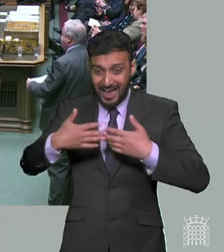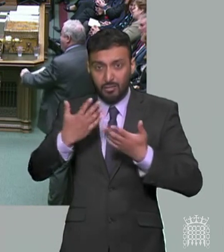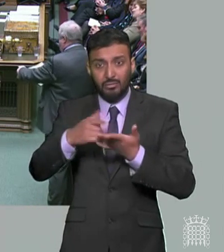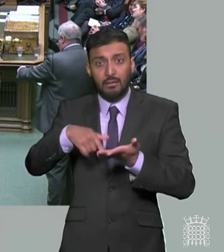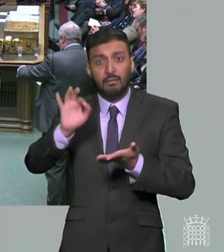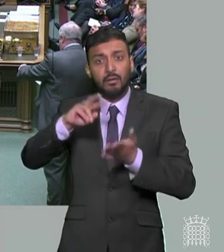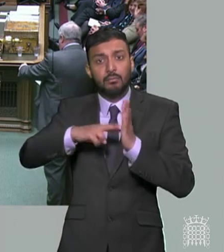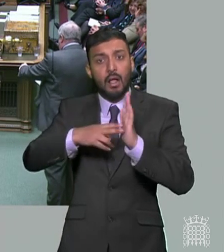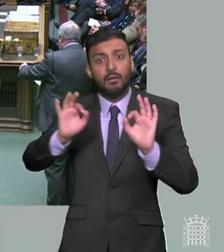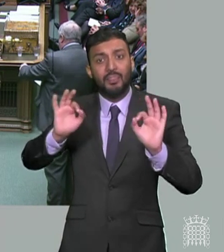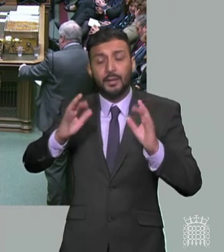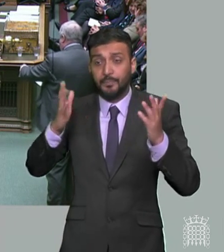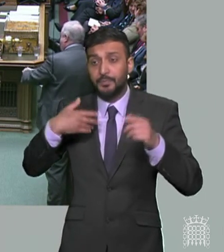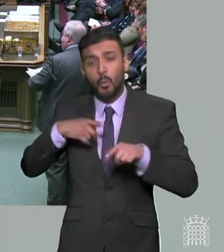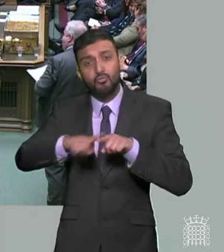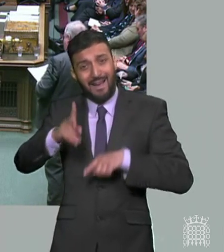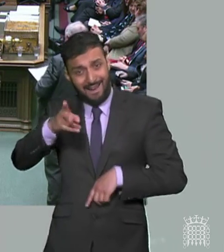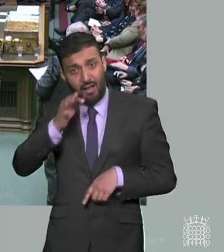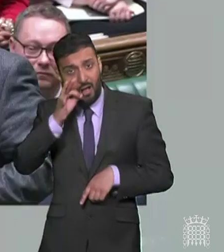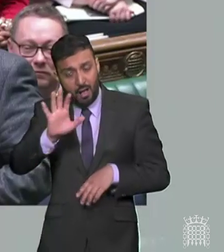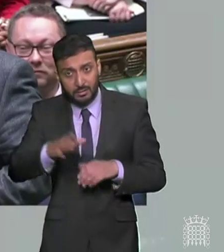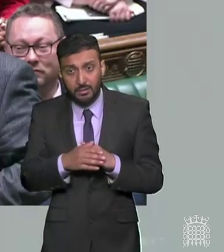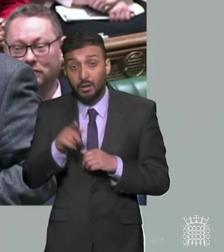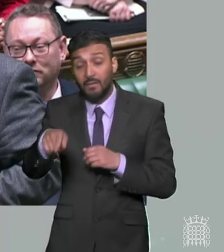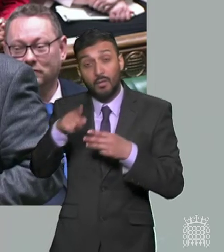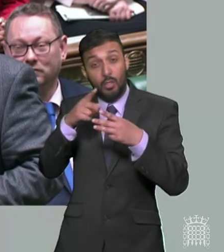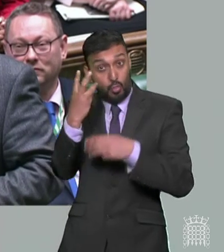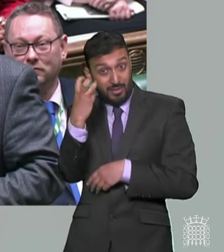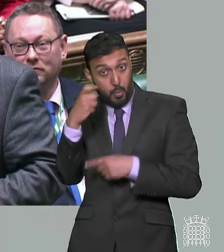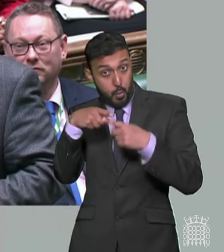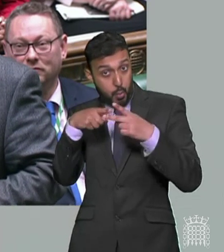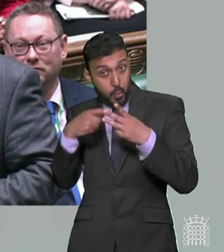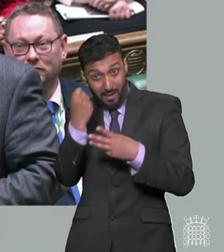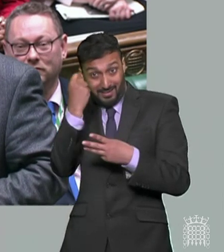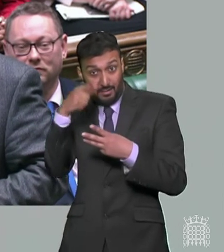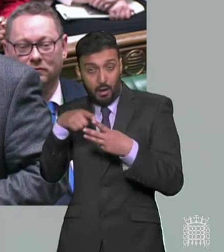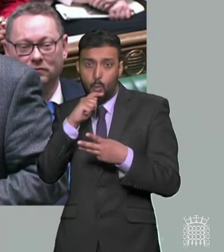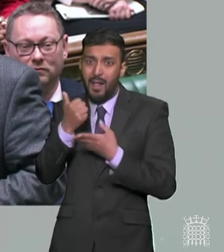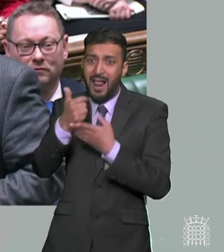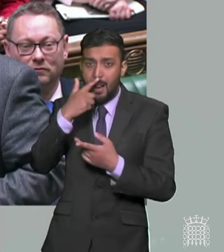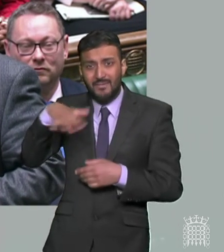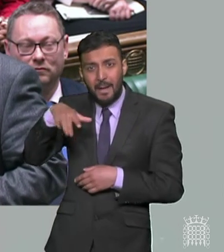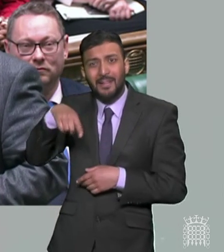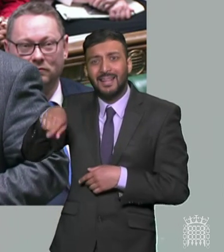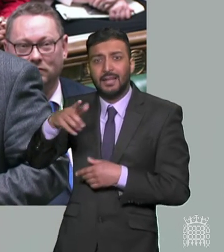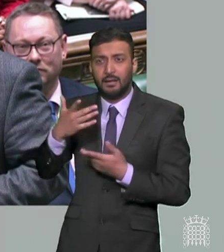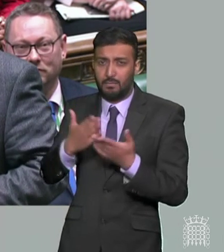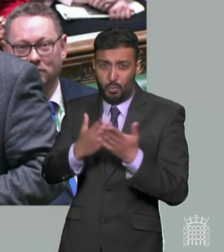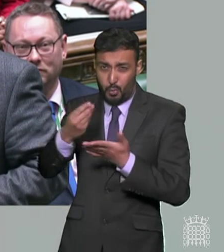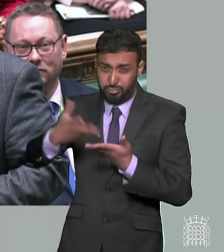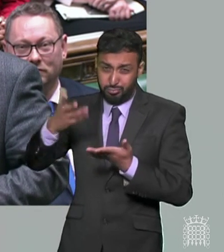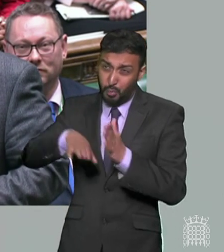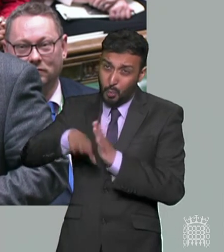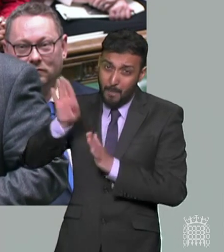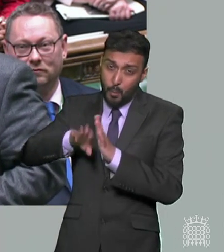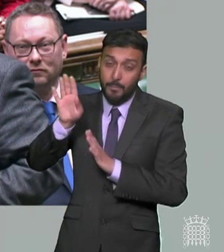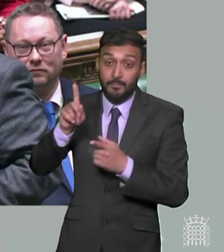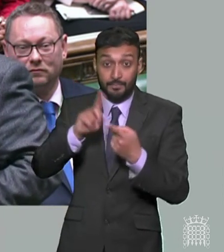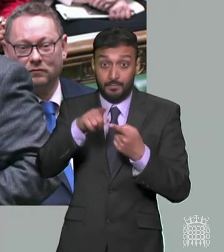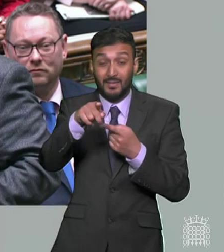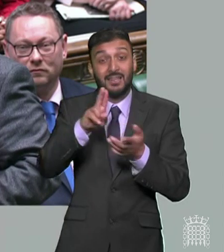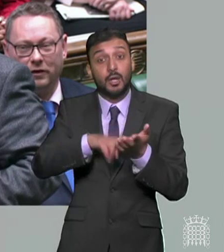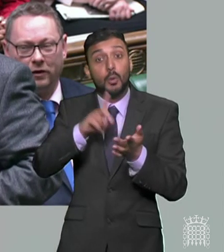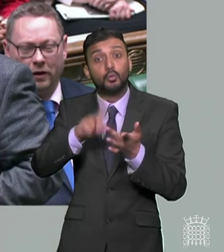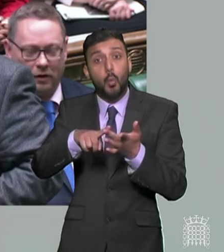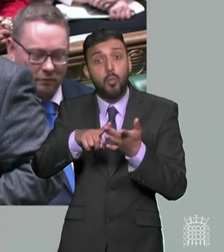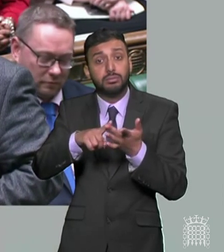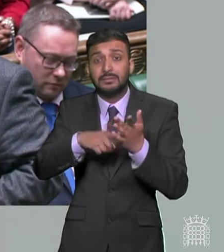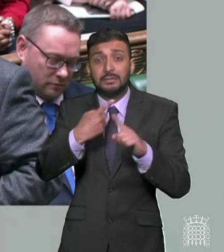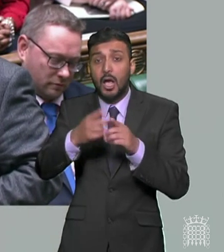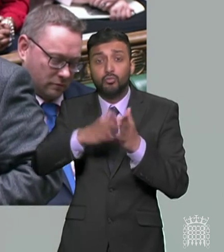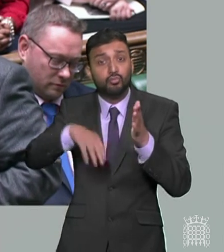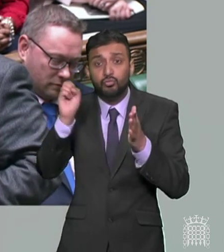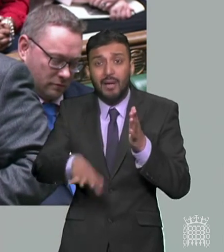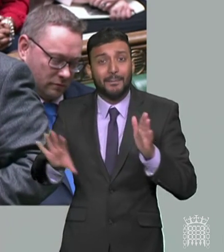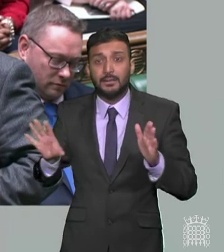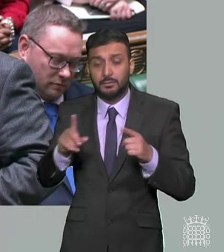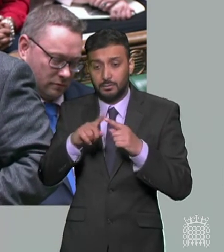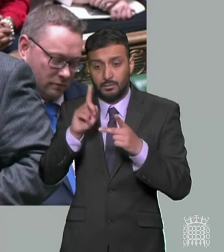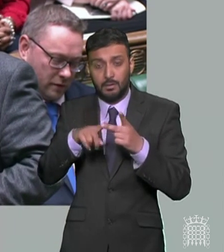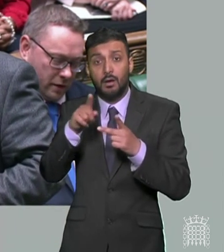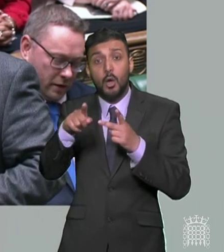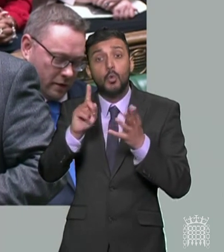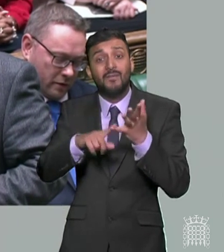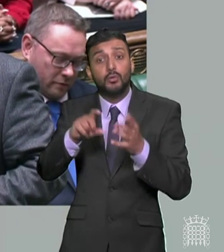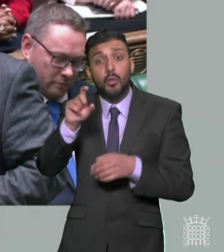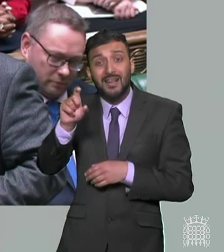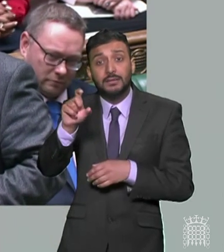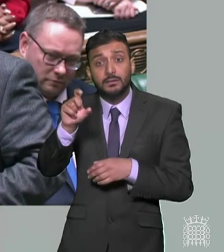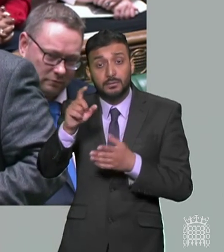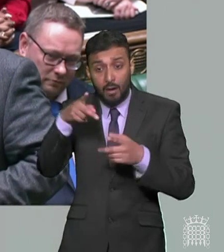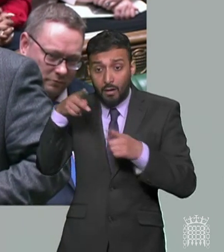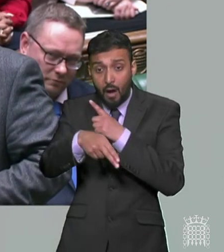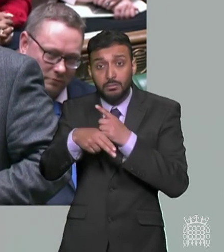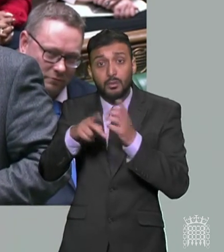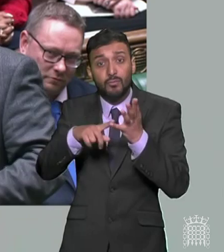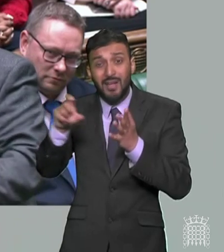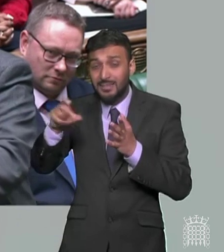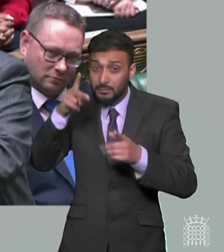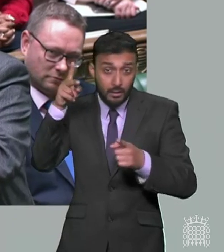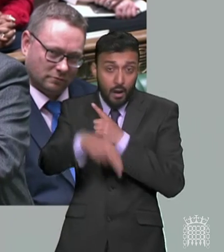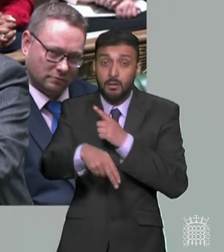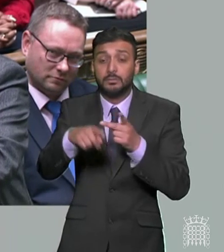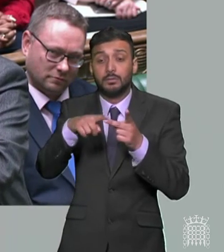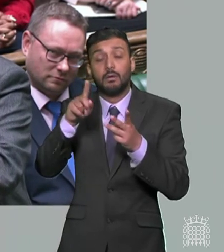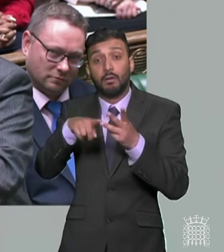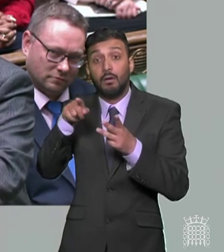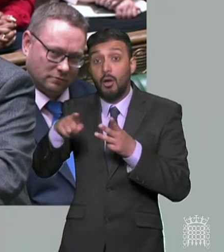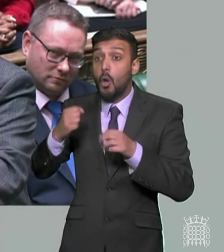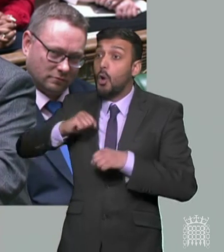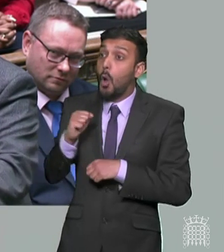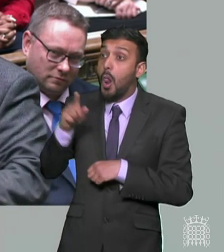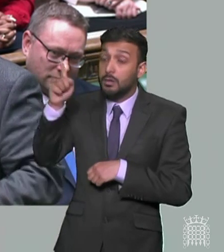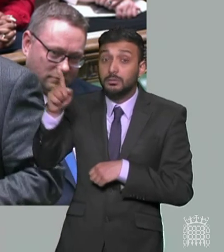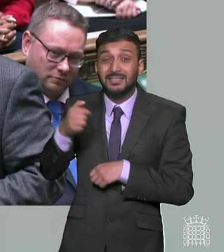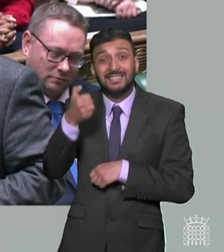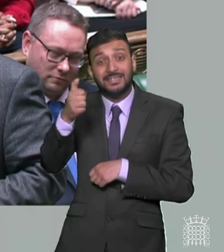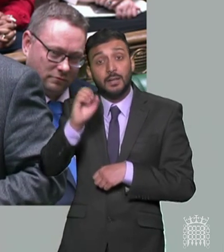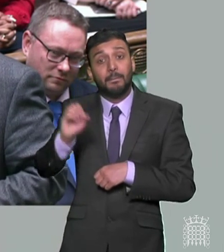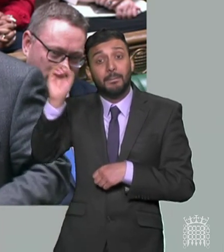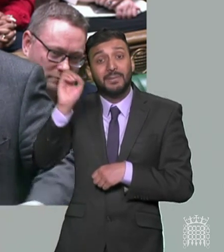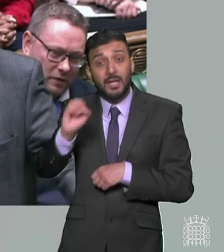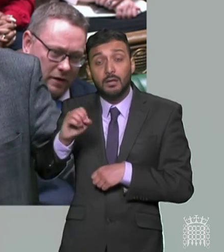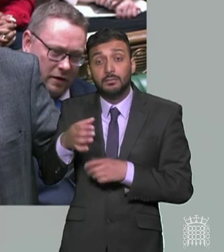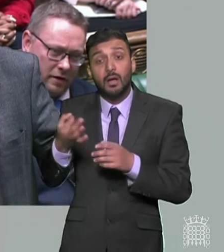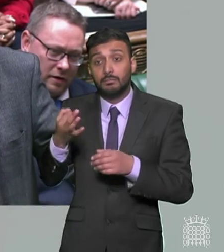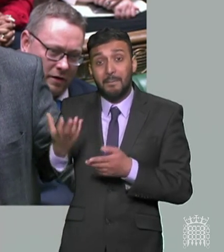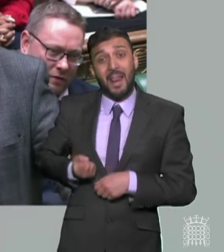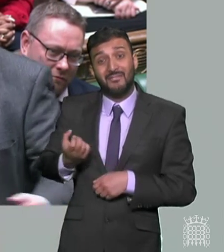I will try again. Here are three other ideas for the Prime Minister that would help families with their soaring costs right now: scrapping his national insurance tax hike, reversing the Tory cuts to universal credit and matching Scotland’s 6% benefits rise instead of imposing a real-terms cut.